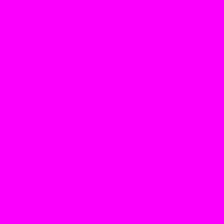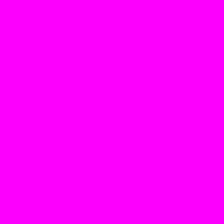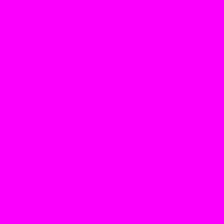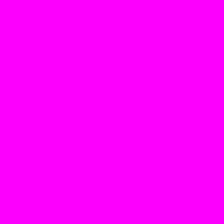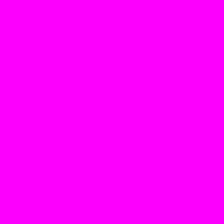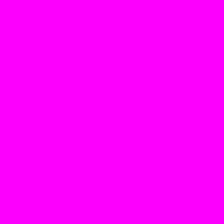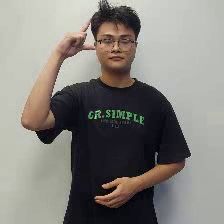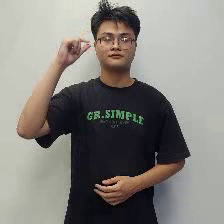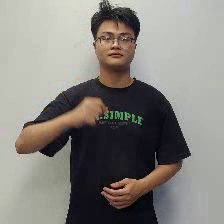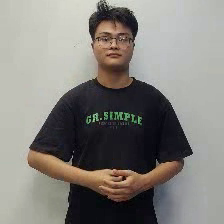Thức dậy